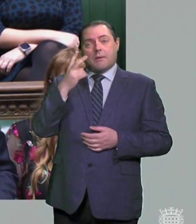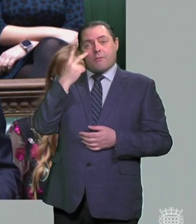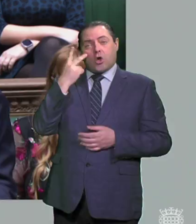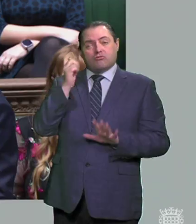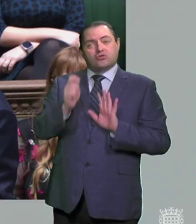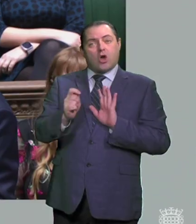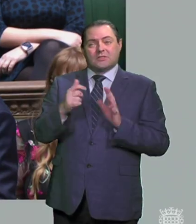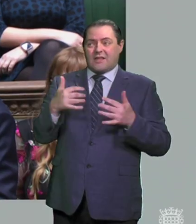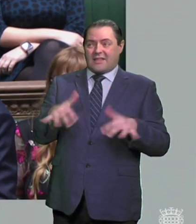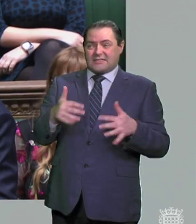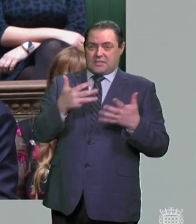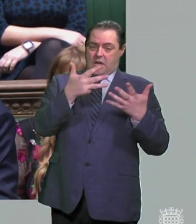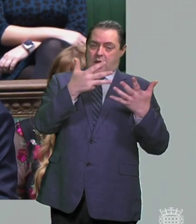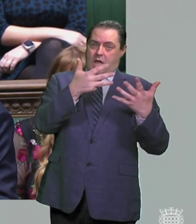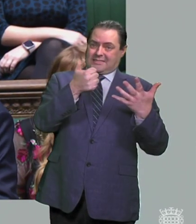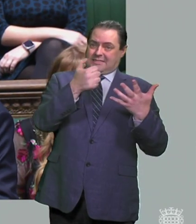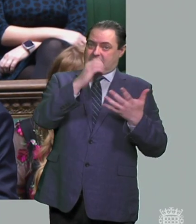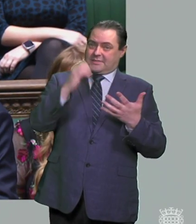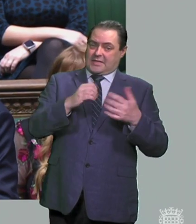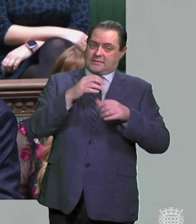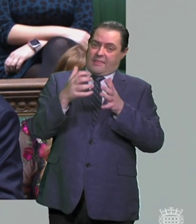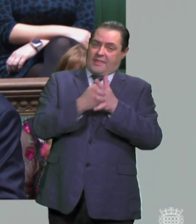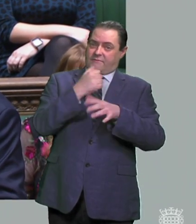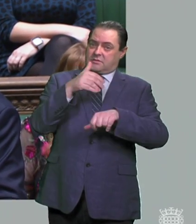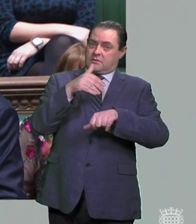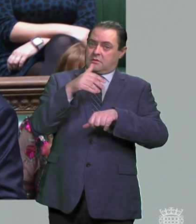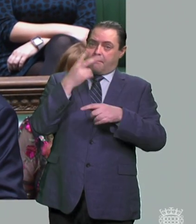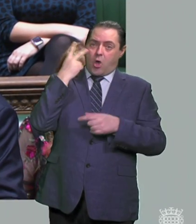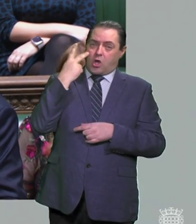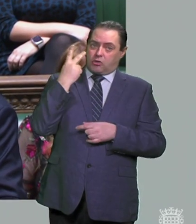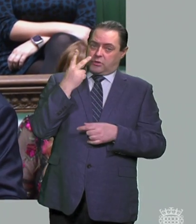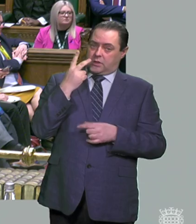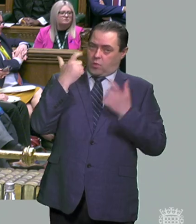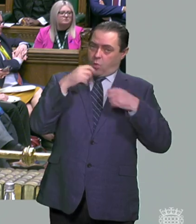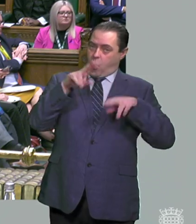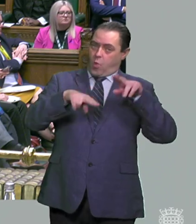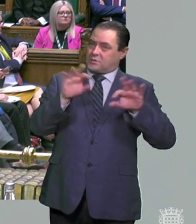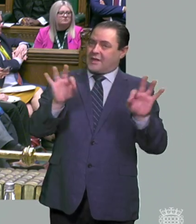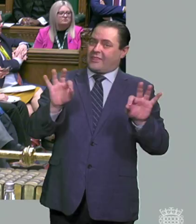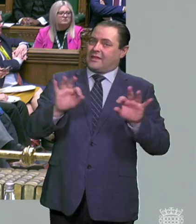So 96% of theft and burglary cases are not even going before the courts.